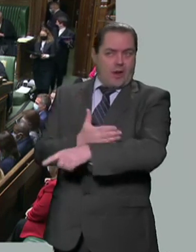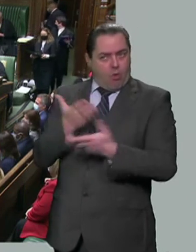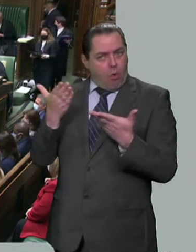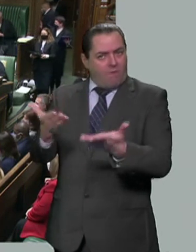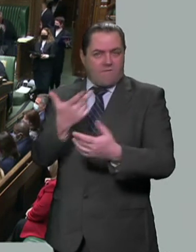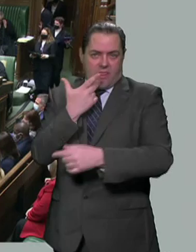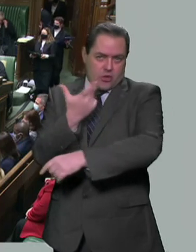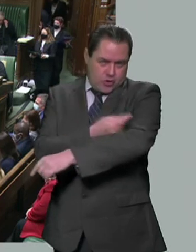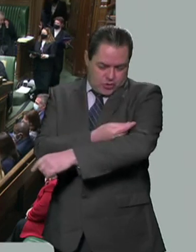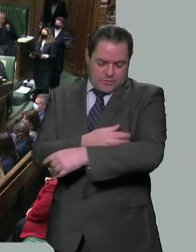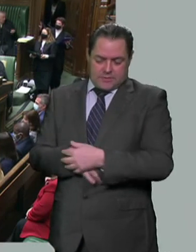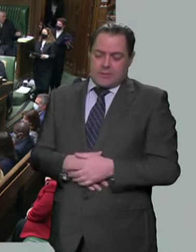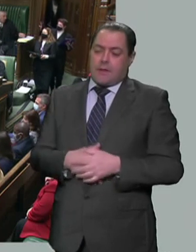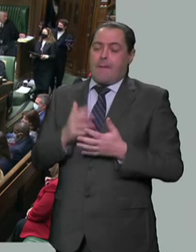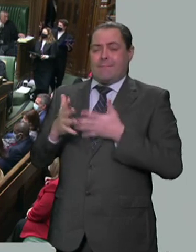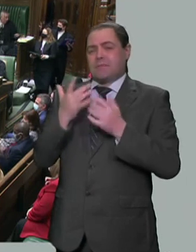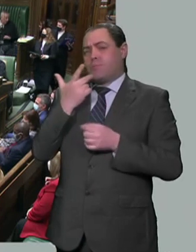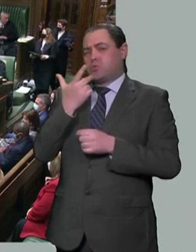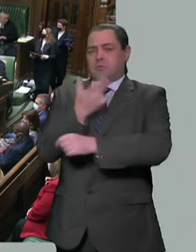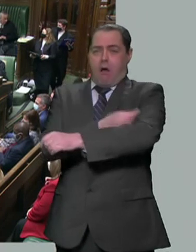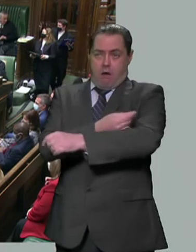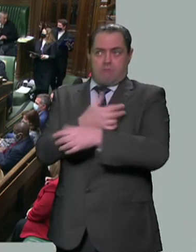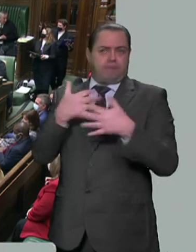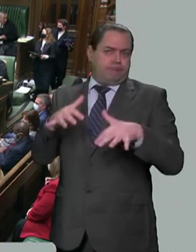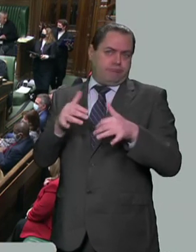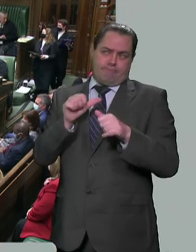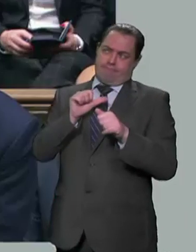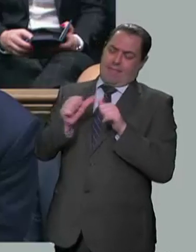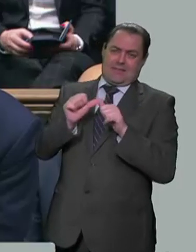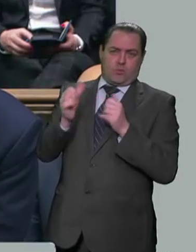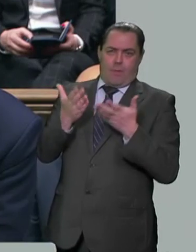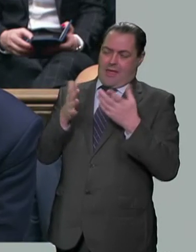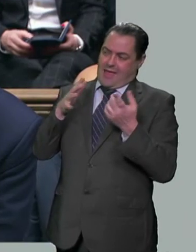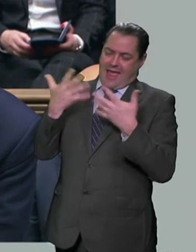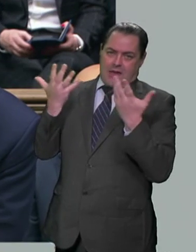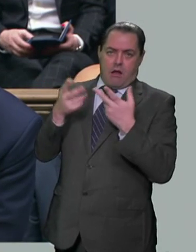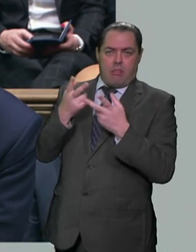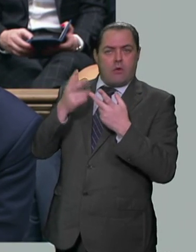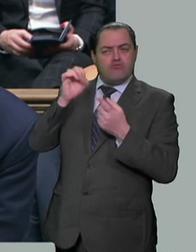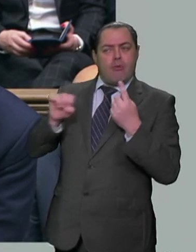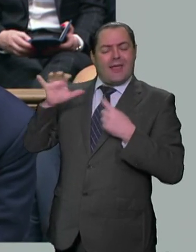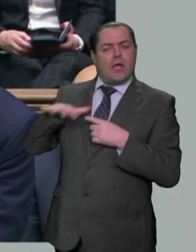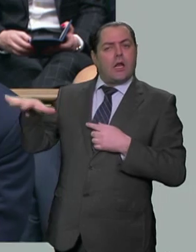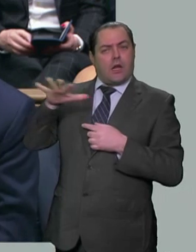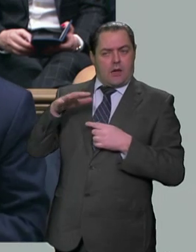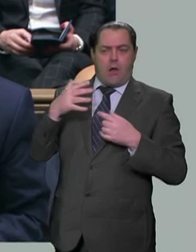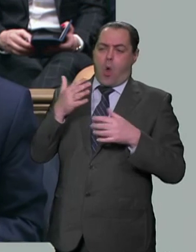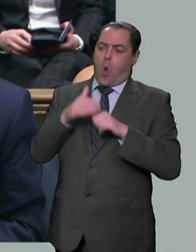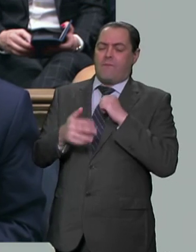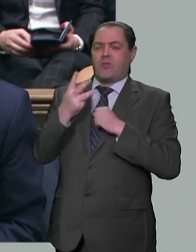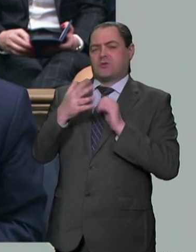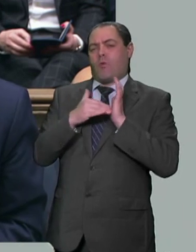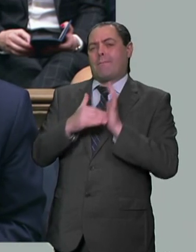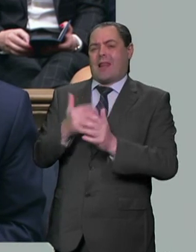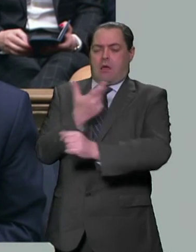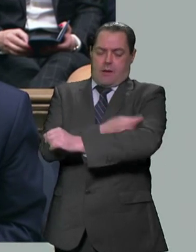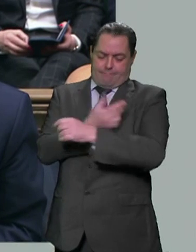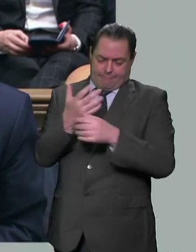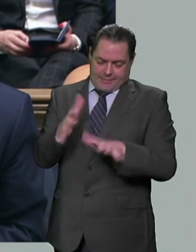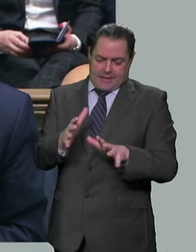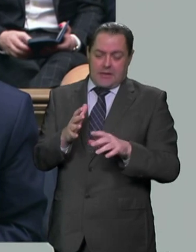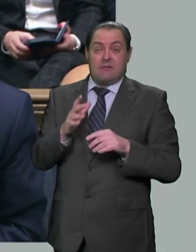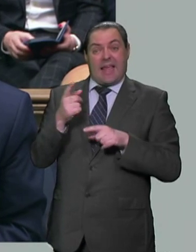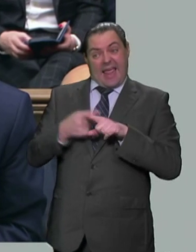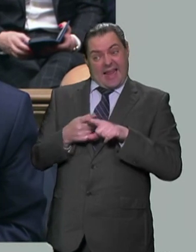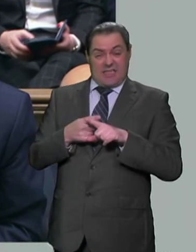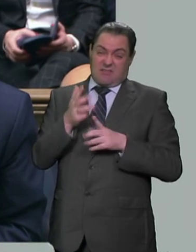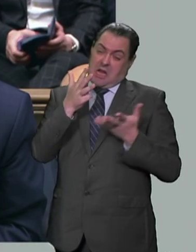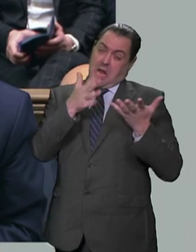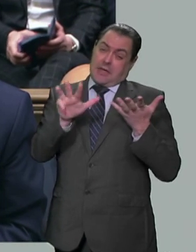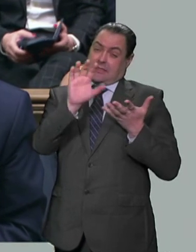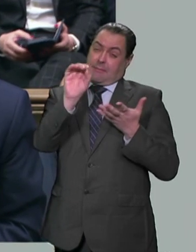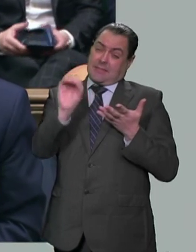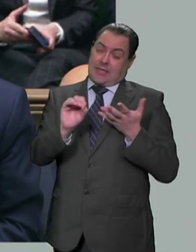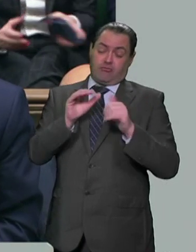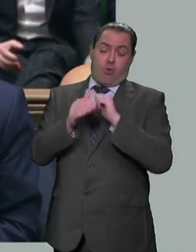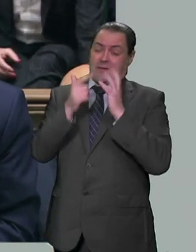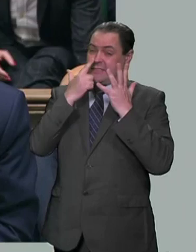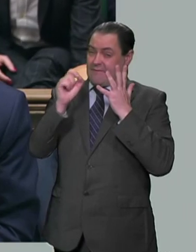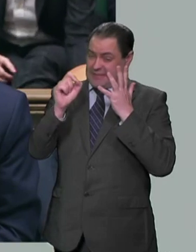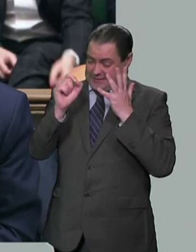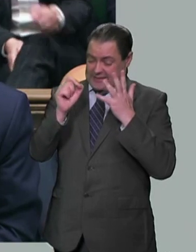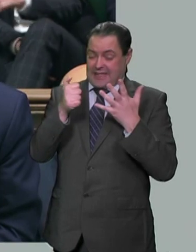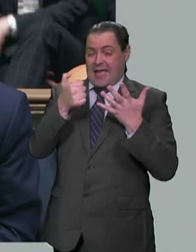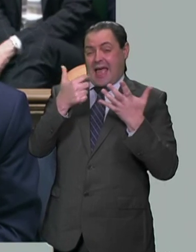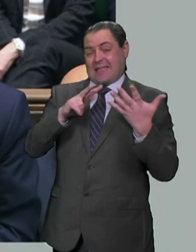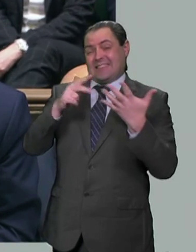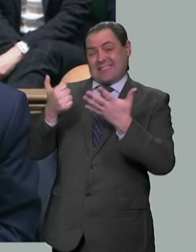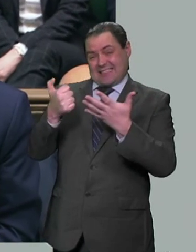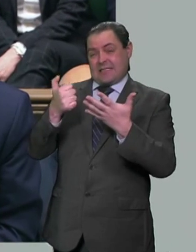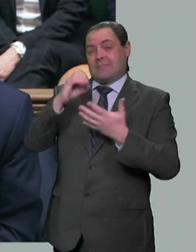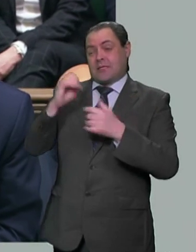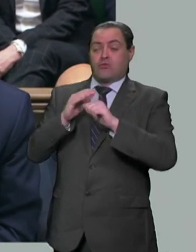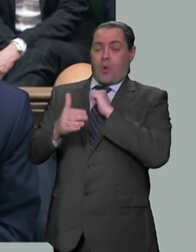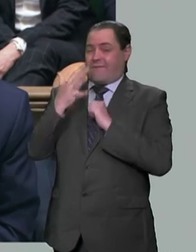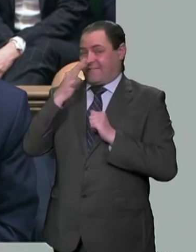As a result, we have a higher level of booster protection than all our European neighbours, with more than 34 million boosters having been administered across the UK, reaching in England more than 90% of the over-70s and 86% of the over-50s.